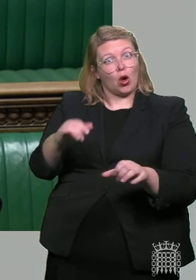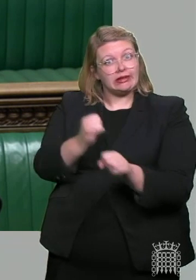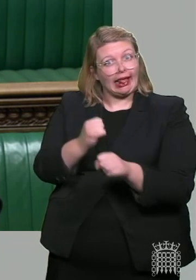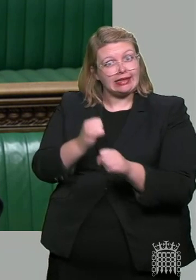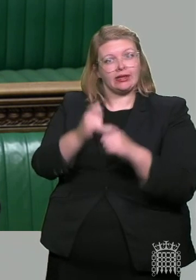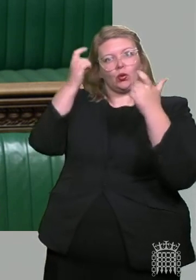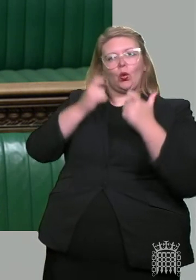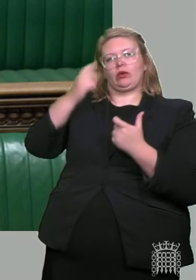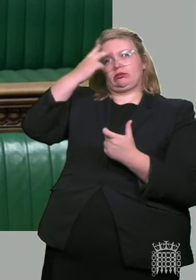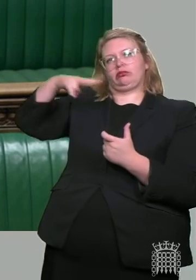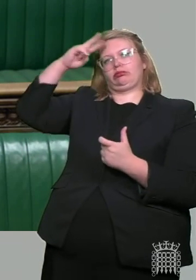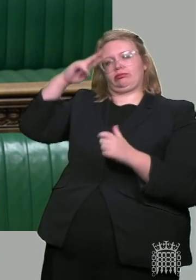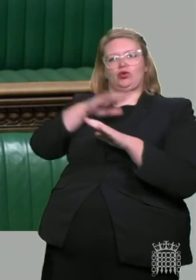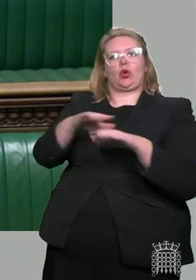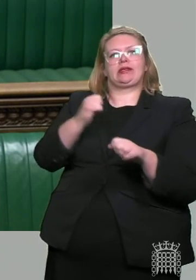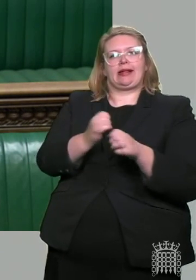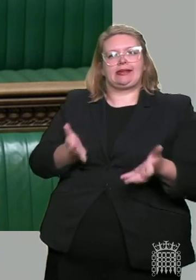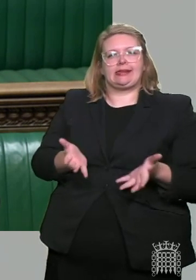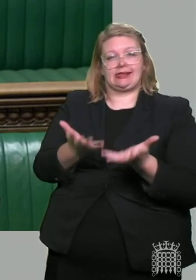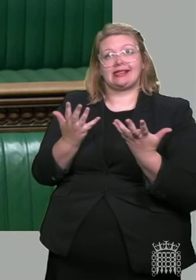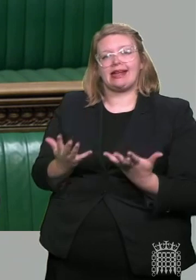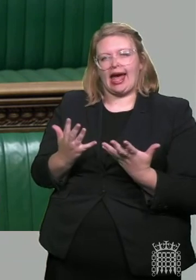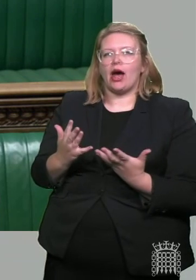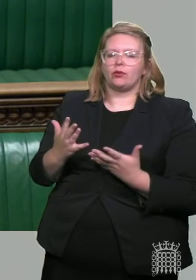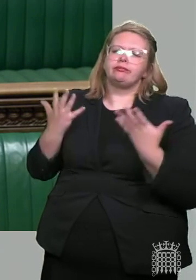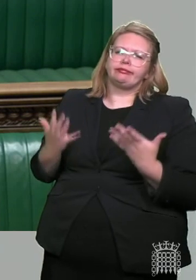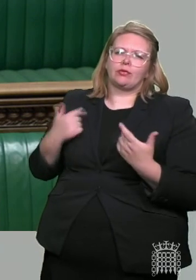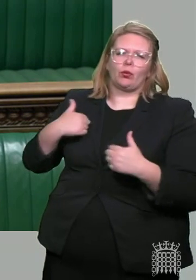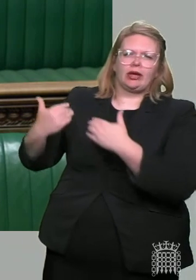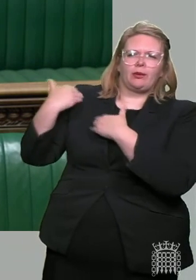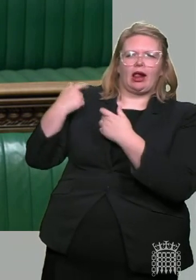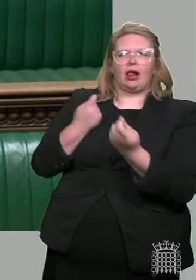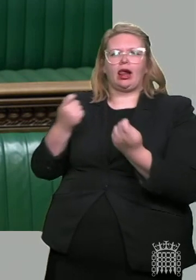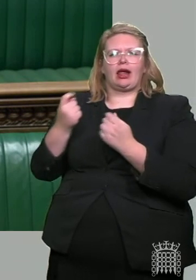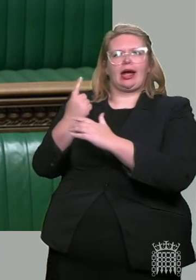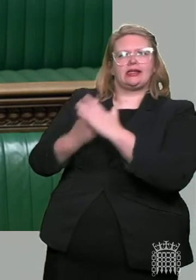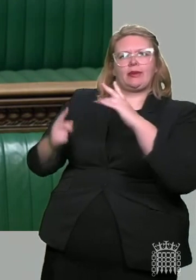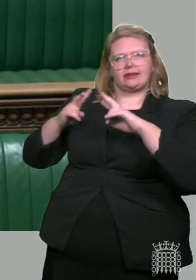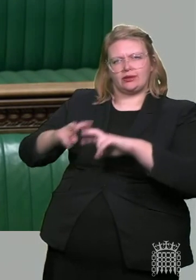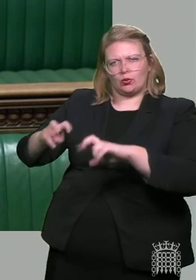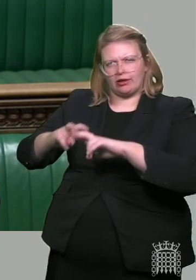Sir Wyn Williams is leading an ongoing independent inquiry that will report this summer.